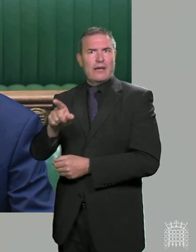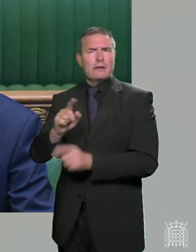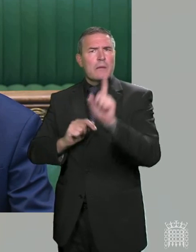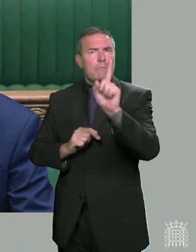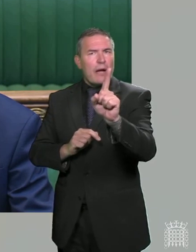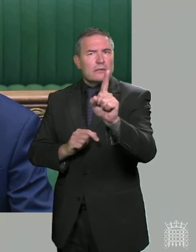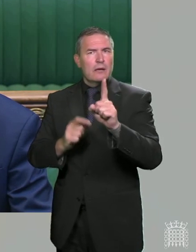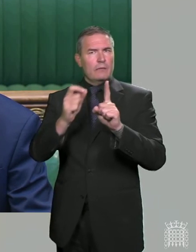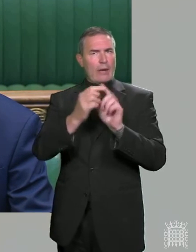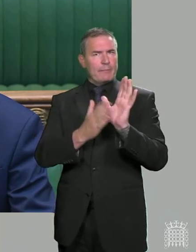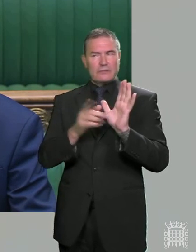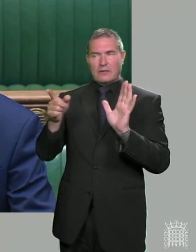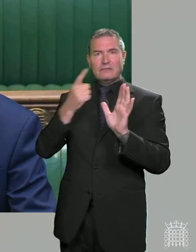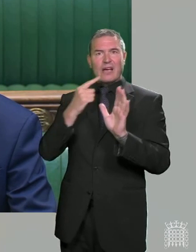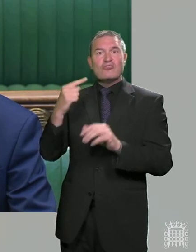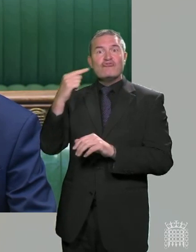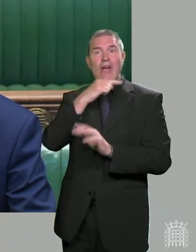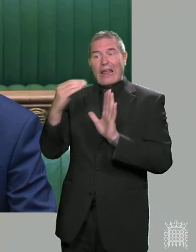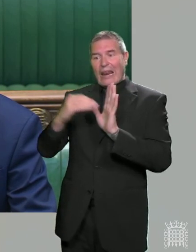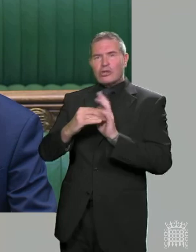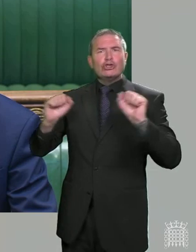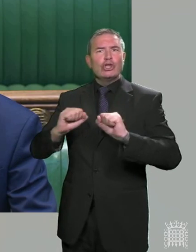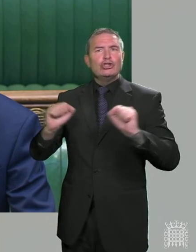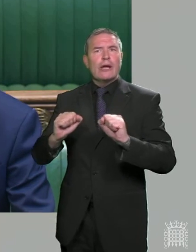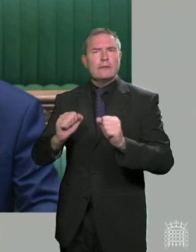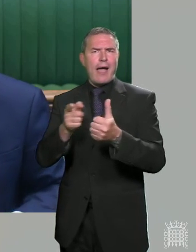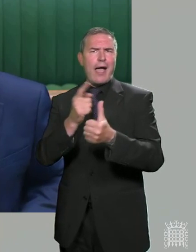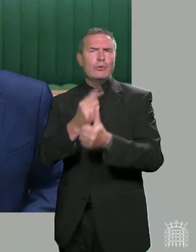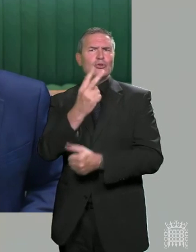But the Prime Minister kept India off the red list until 23 April.